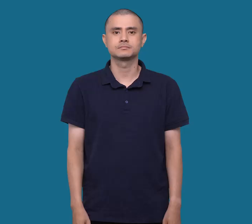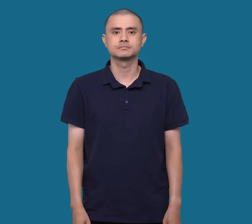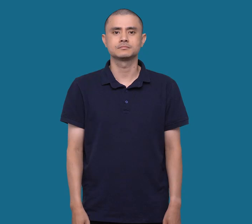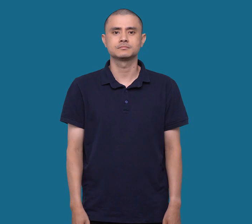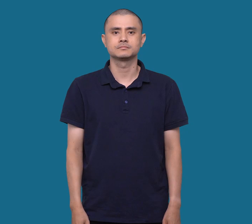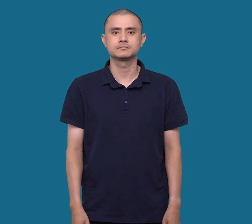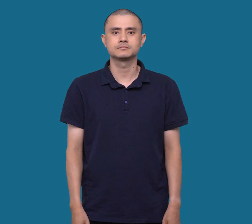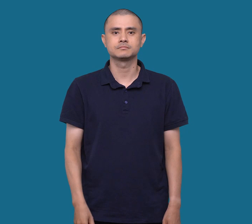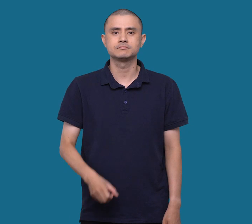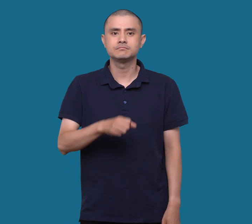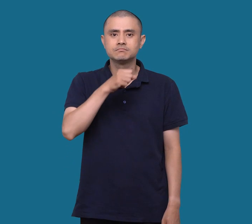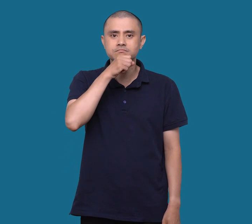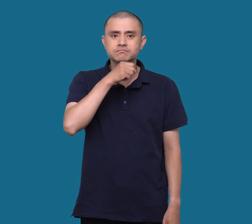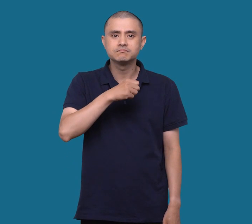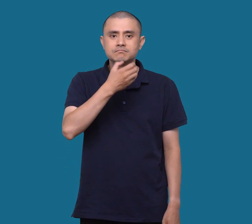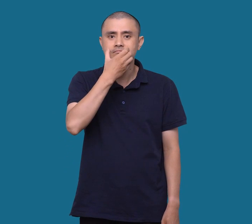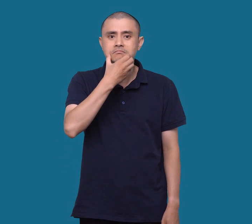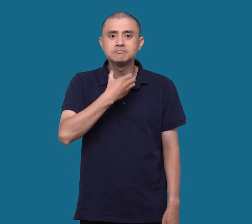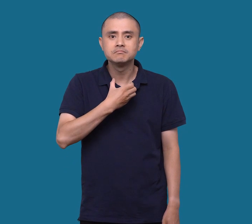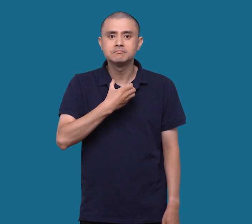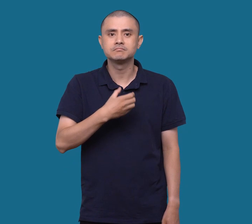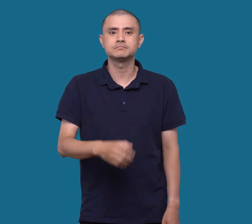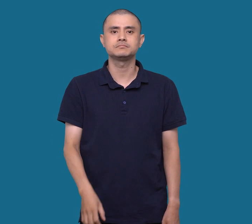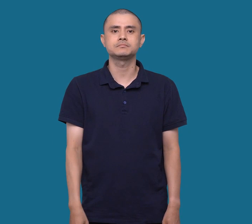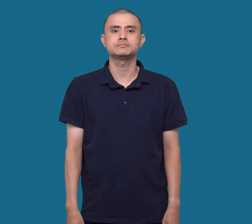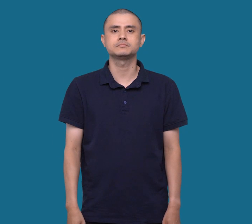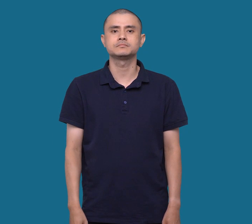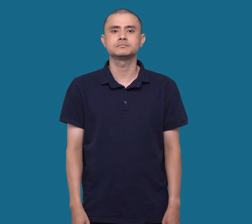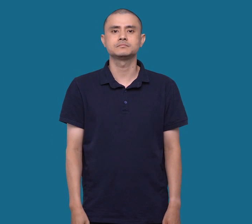ông bà